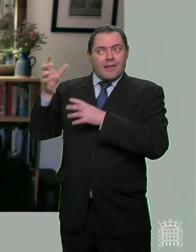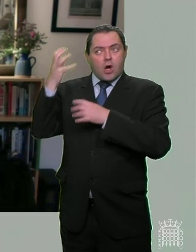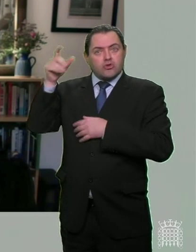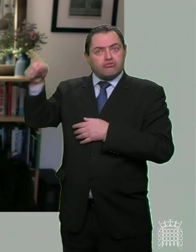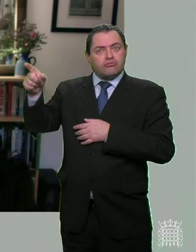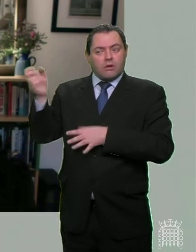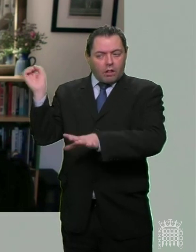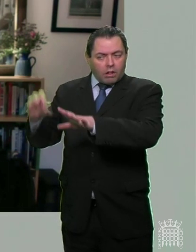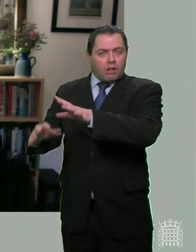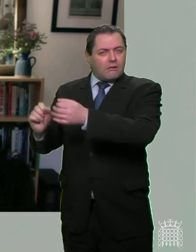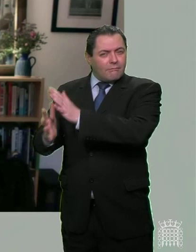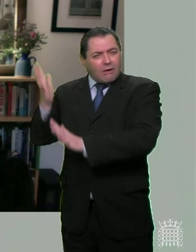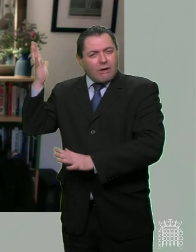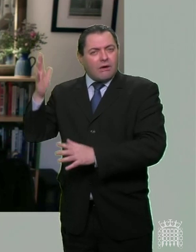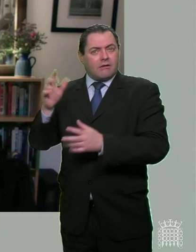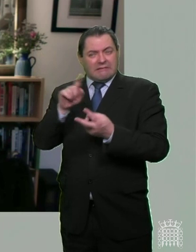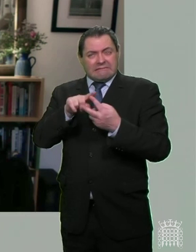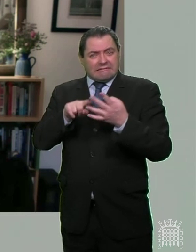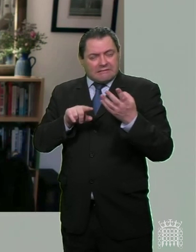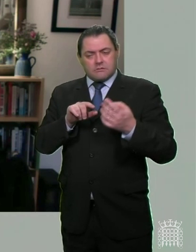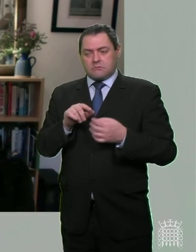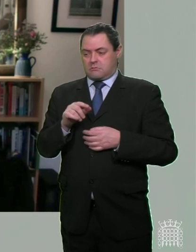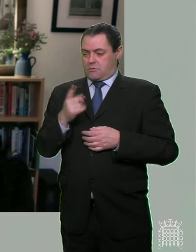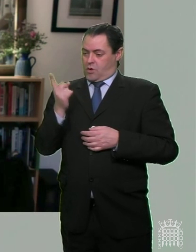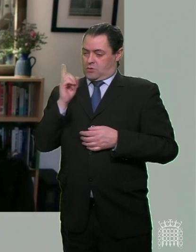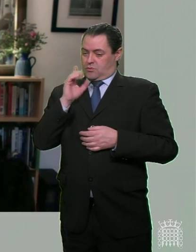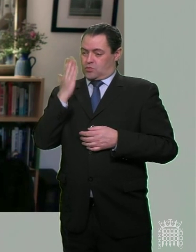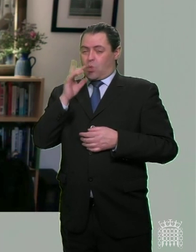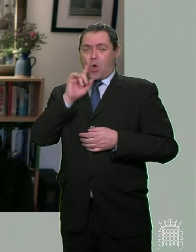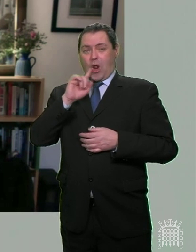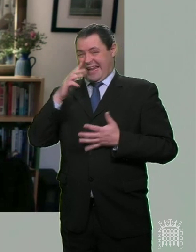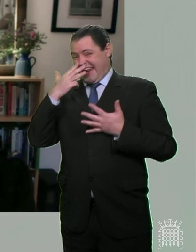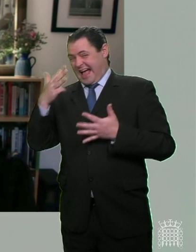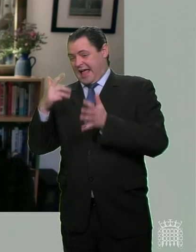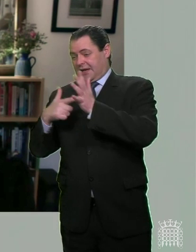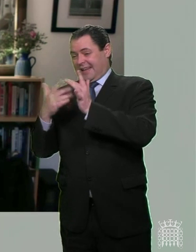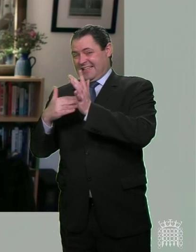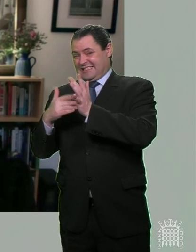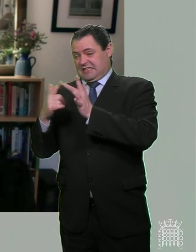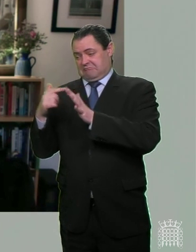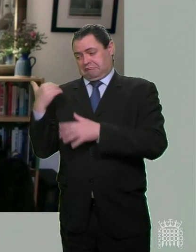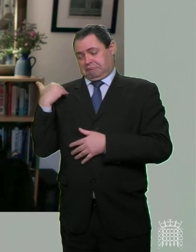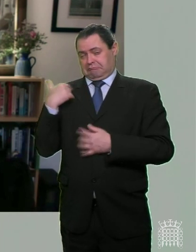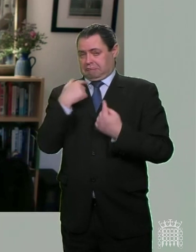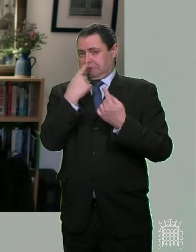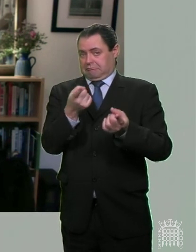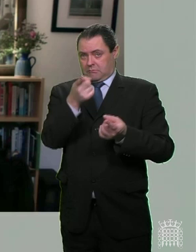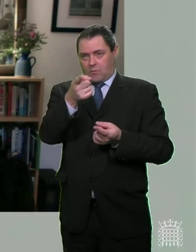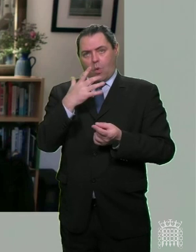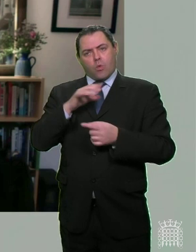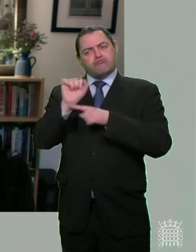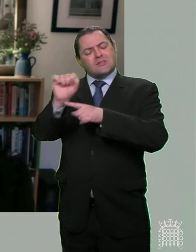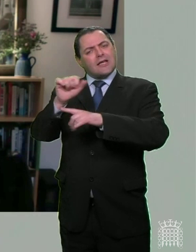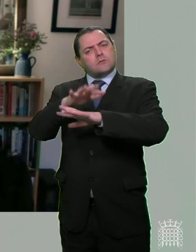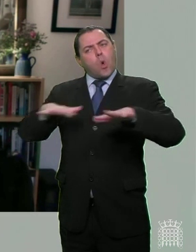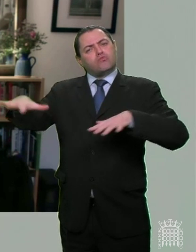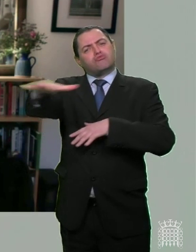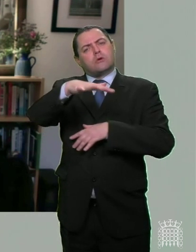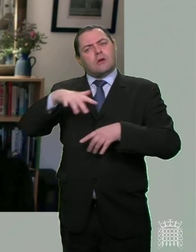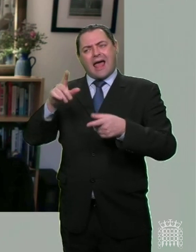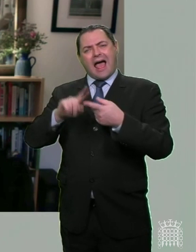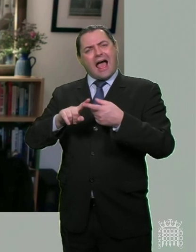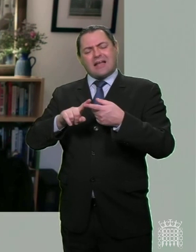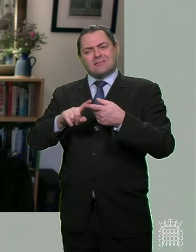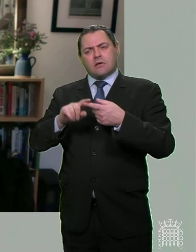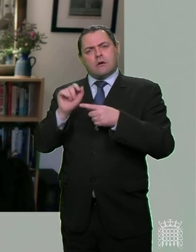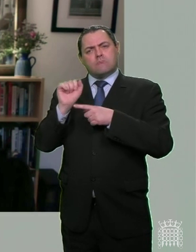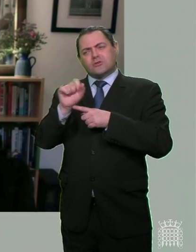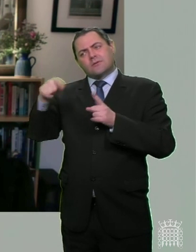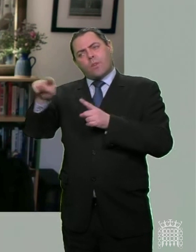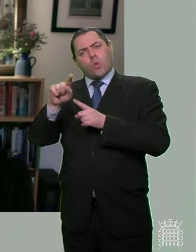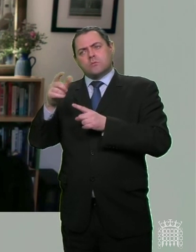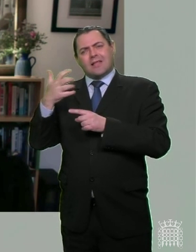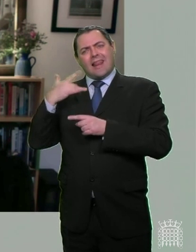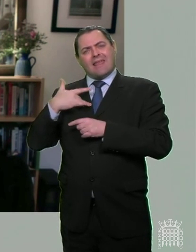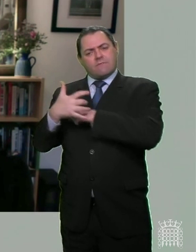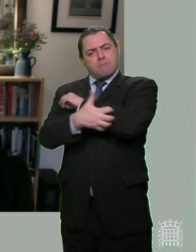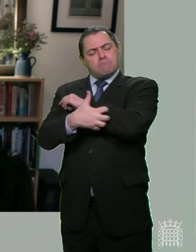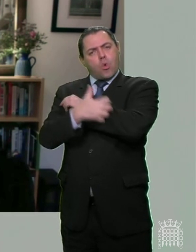Nine-year-old schoolgirl Lizzie knows that this is wrong, and she has a simple message for the Prime Minister: protect our oceans and people living in poorer countries by banning these dirty plastic exports now.